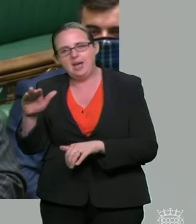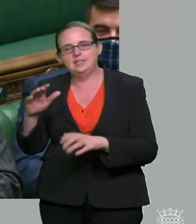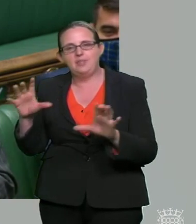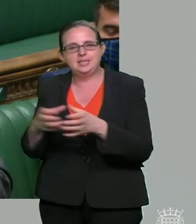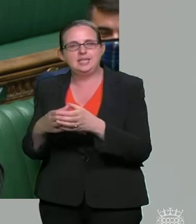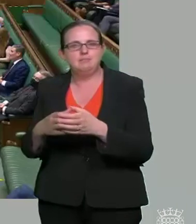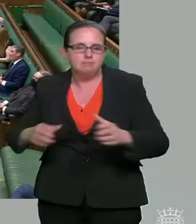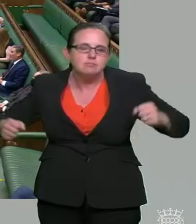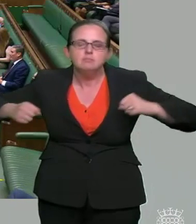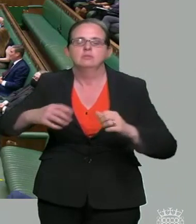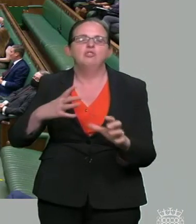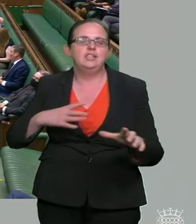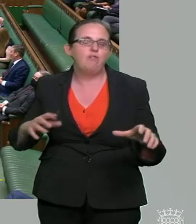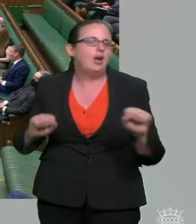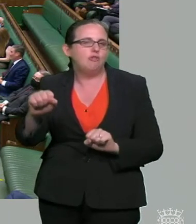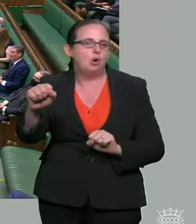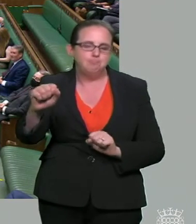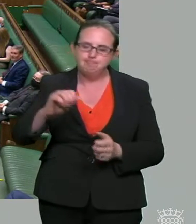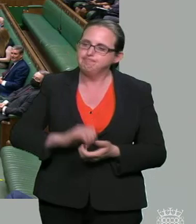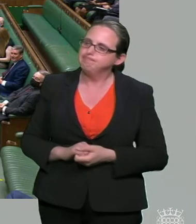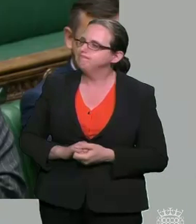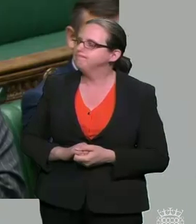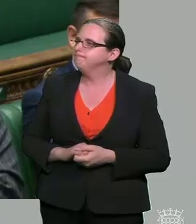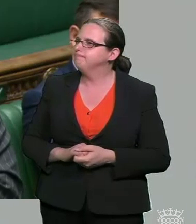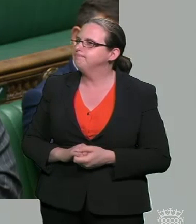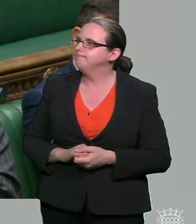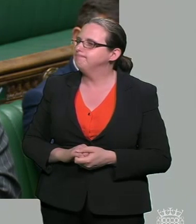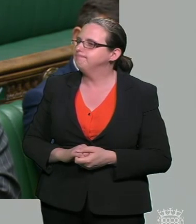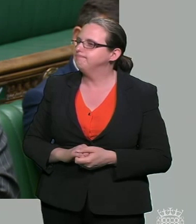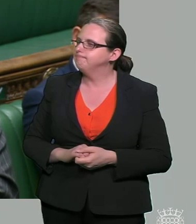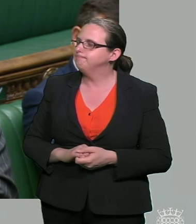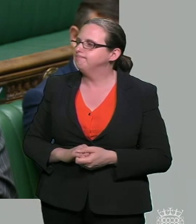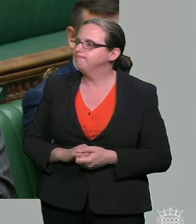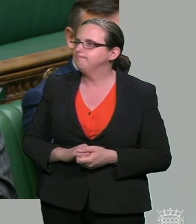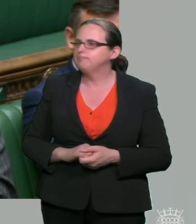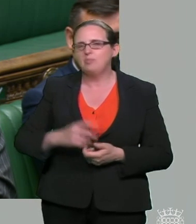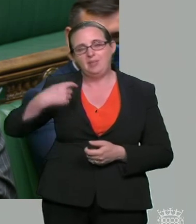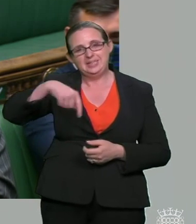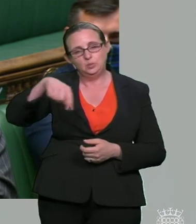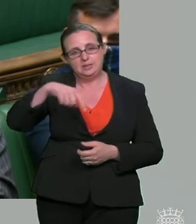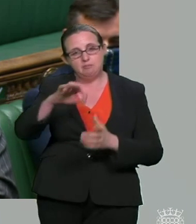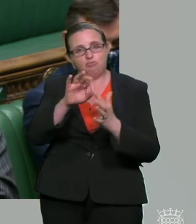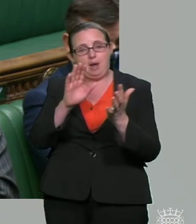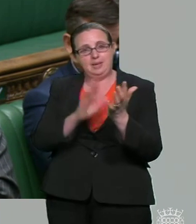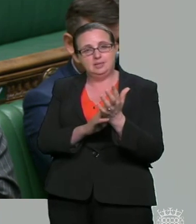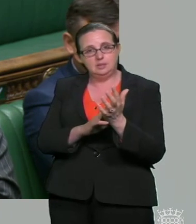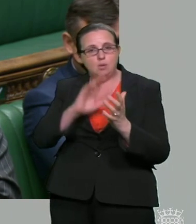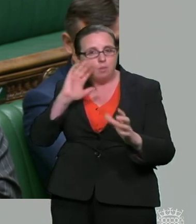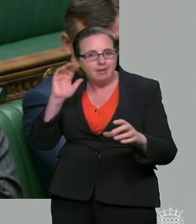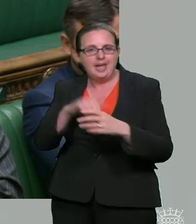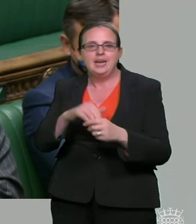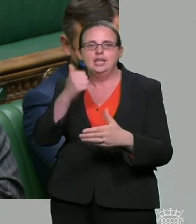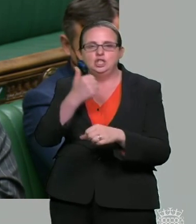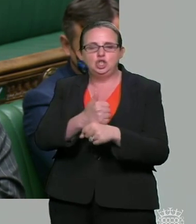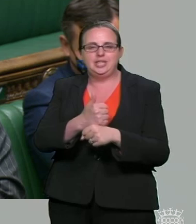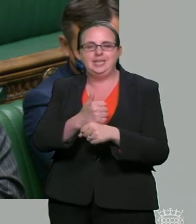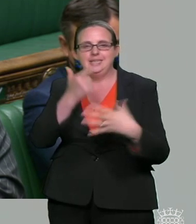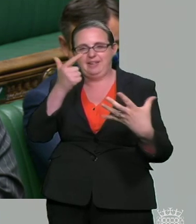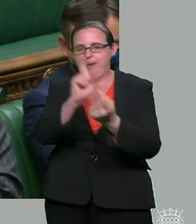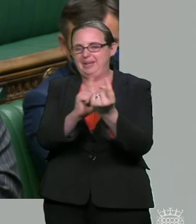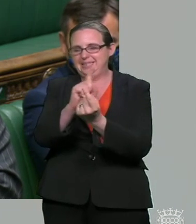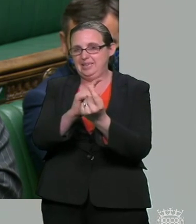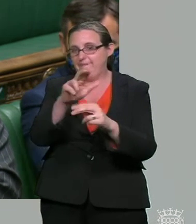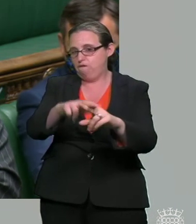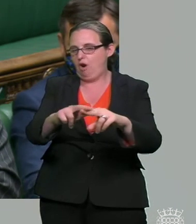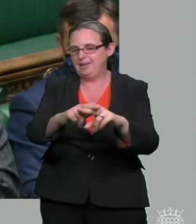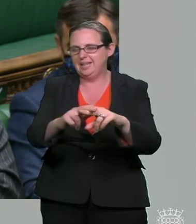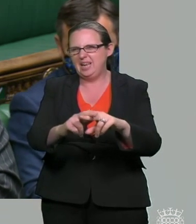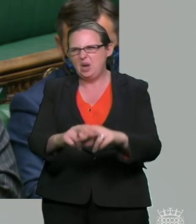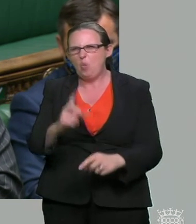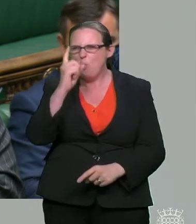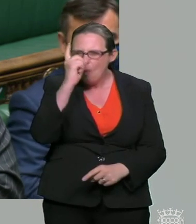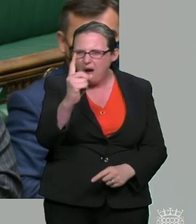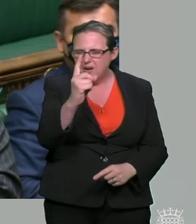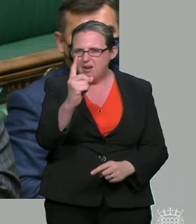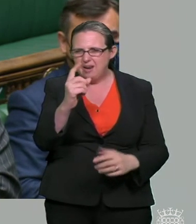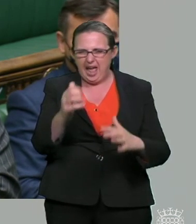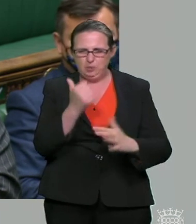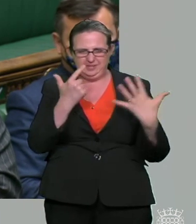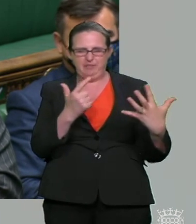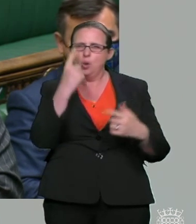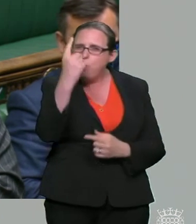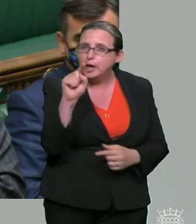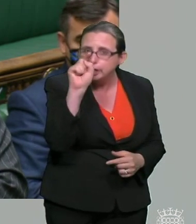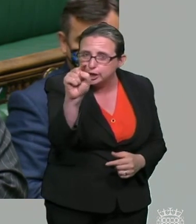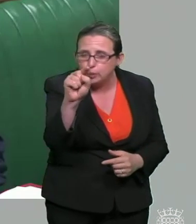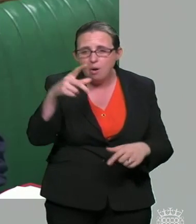Later this week, the Prime Minister will walk into the G7 summit as the only leader who is cutting development aid to the world’s poorest.